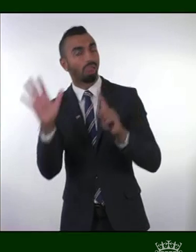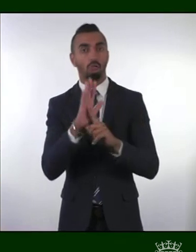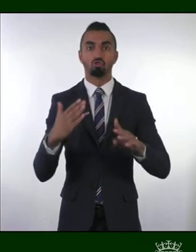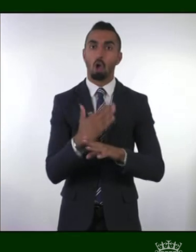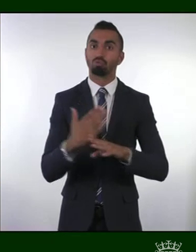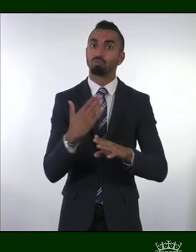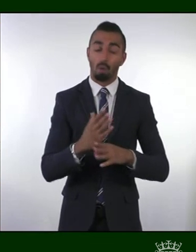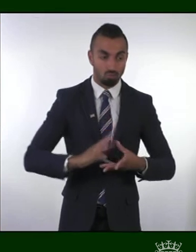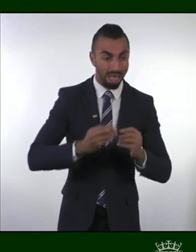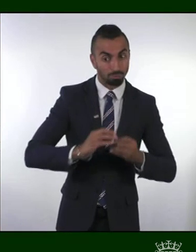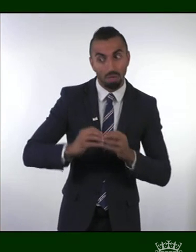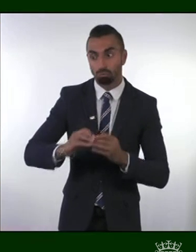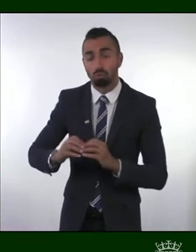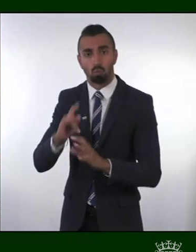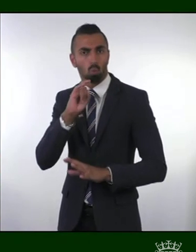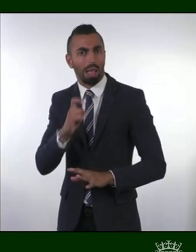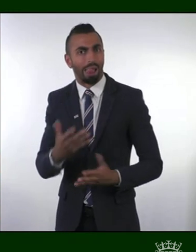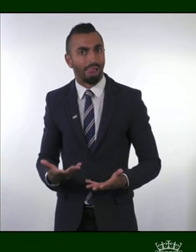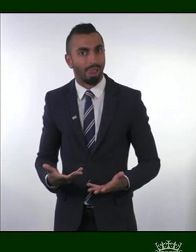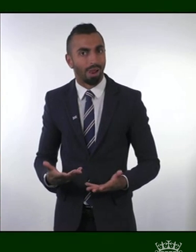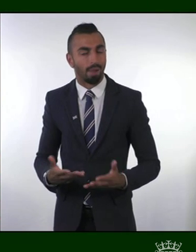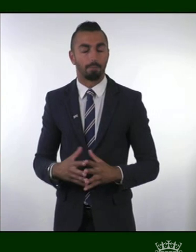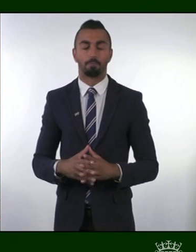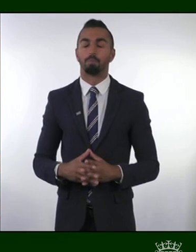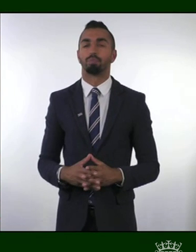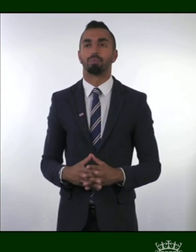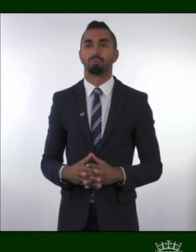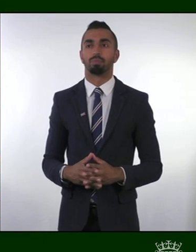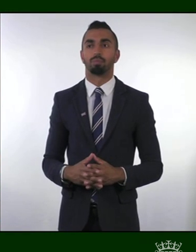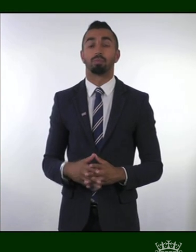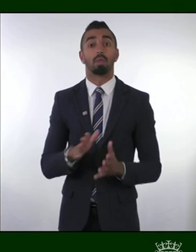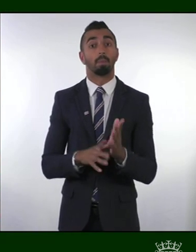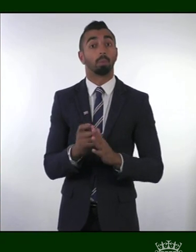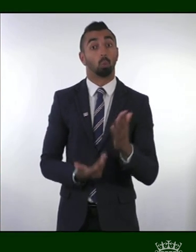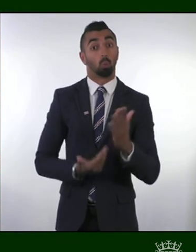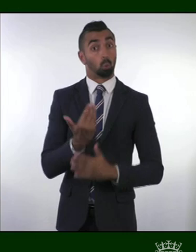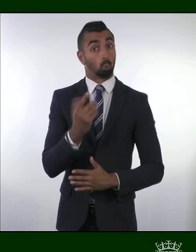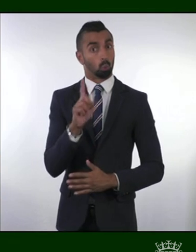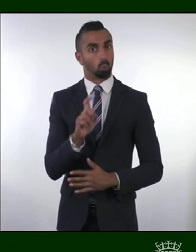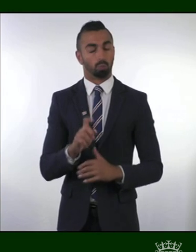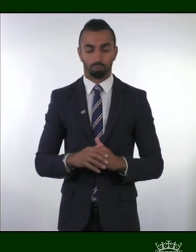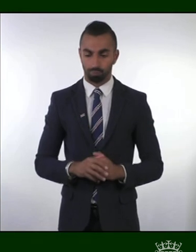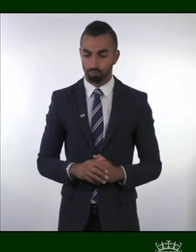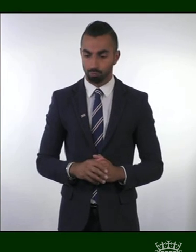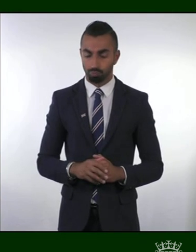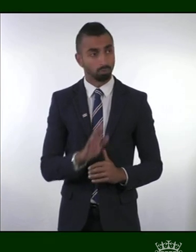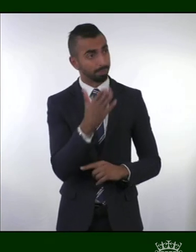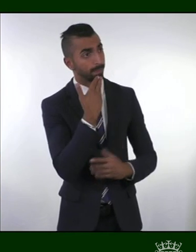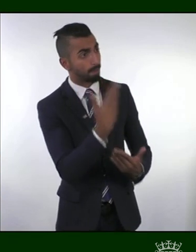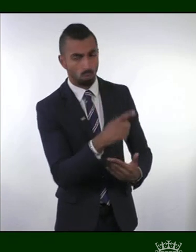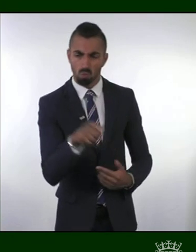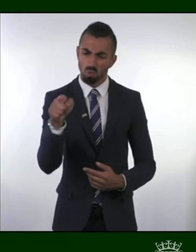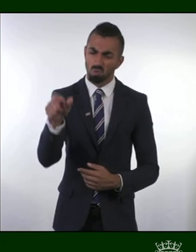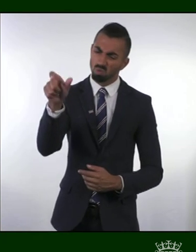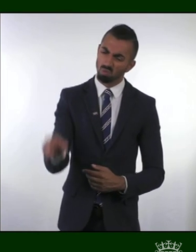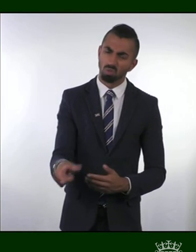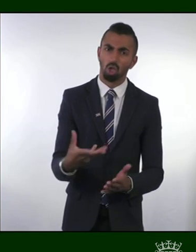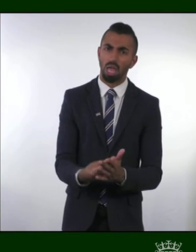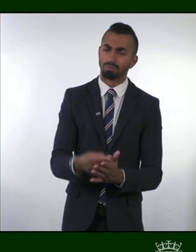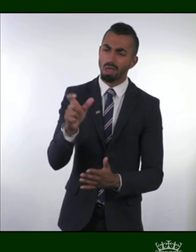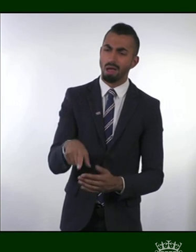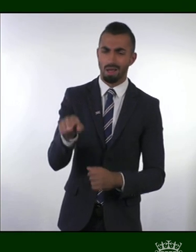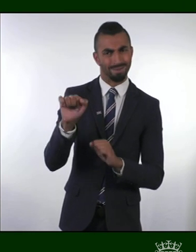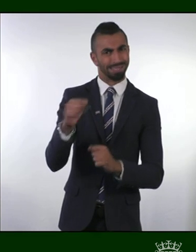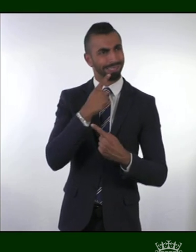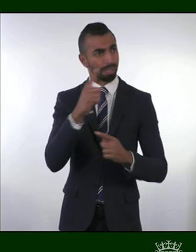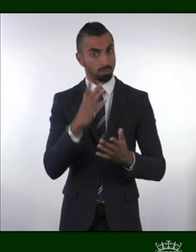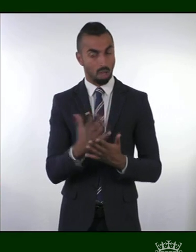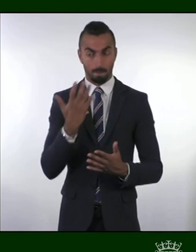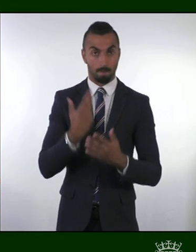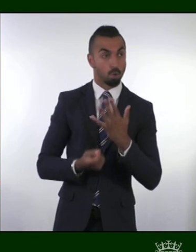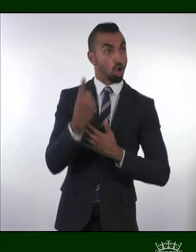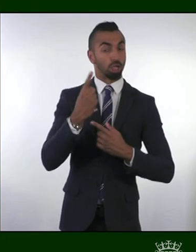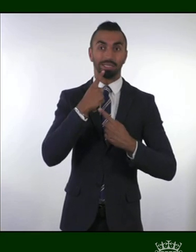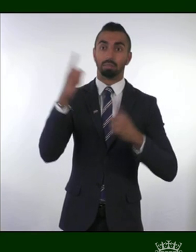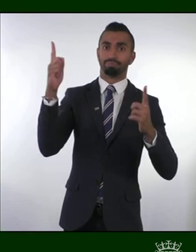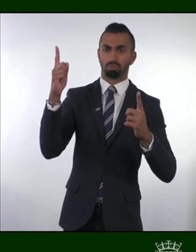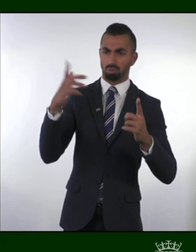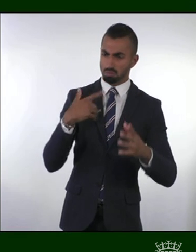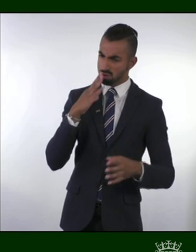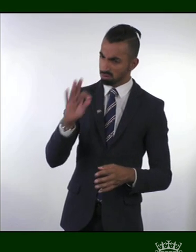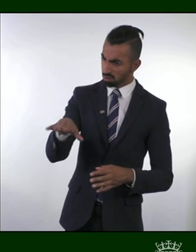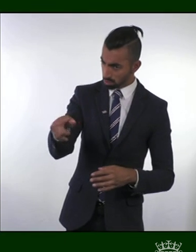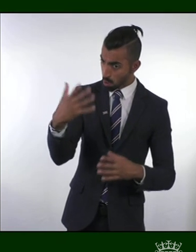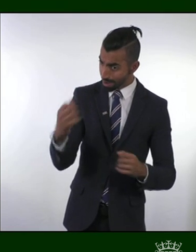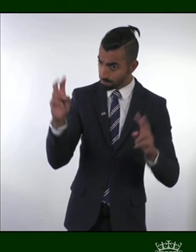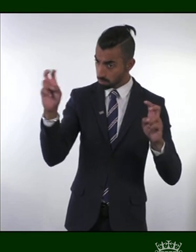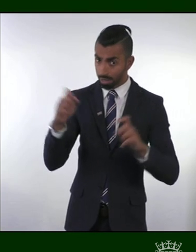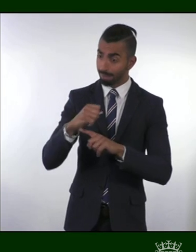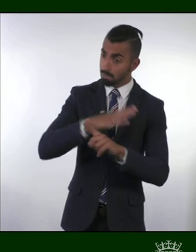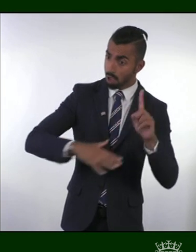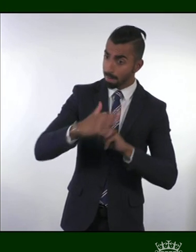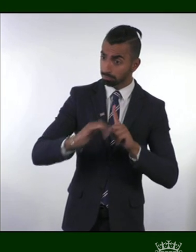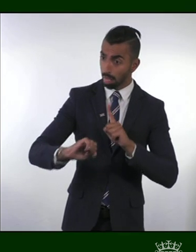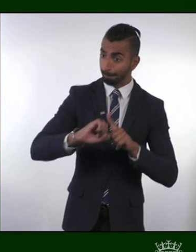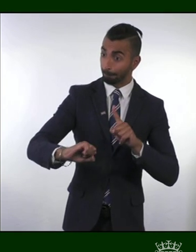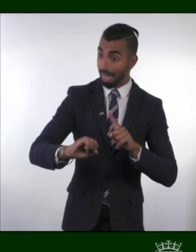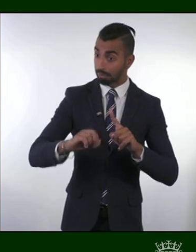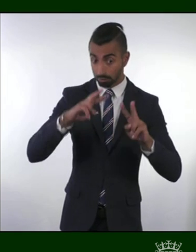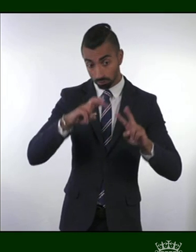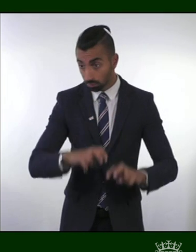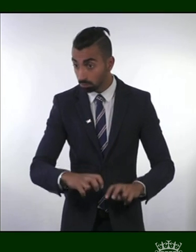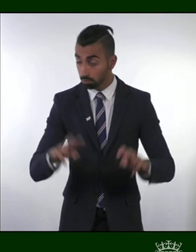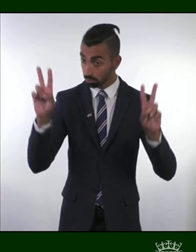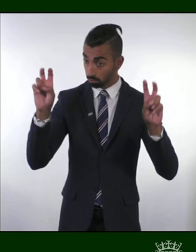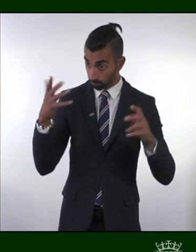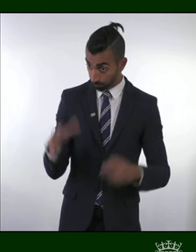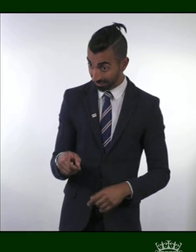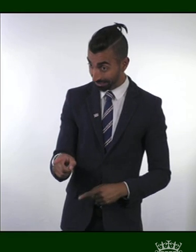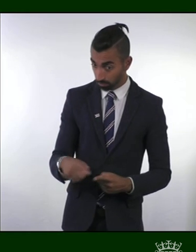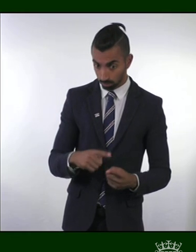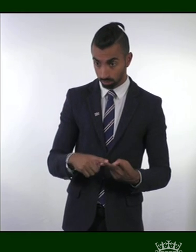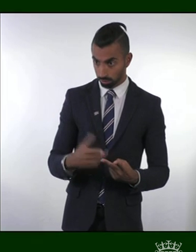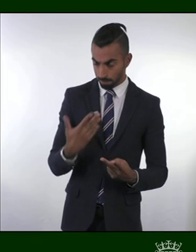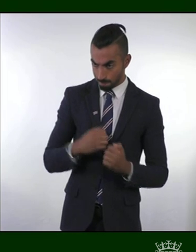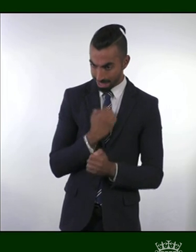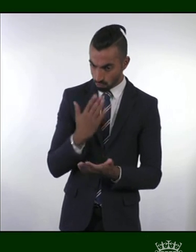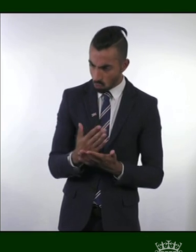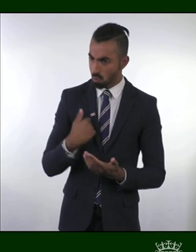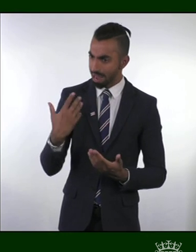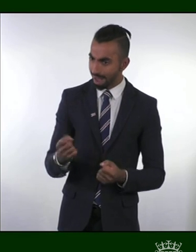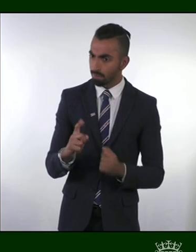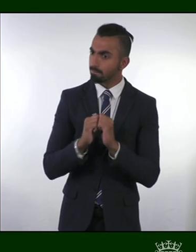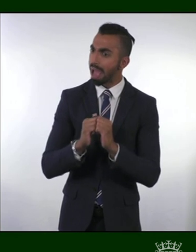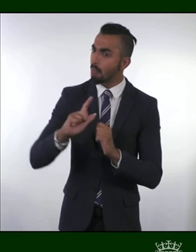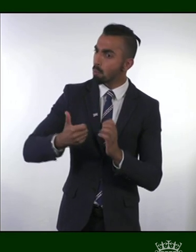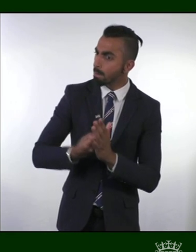Given the emergency nature of the statement, will the Chancellor lay out exactly what kind of impact assessment will be made of each of the funding pots, so that we can ensure value for money, look at the impact of each measure on the environment and avoid any corruption or fraud?